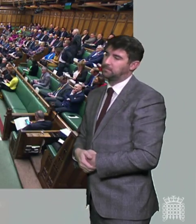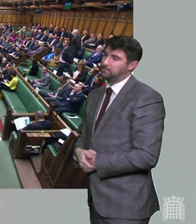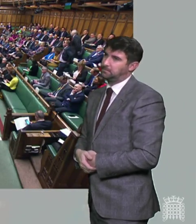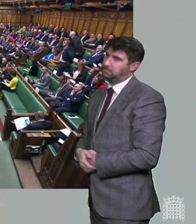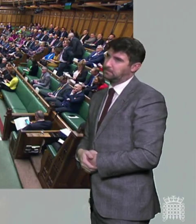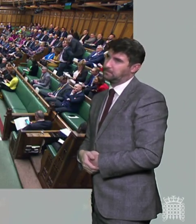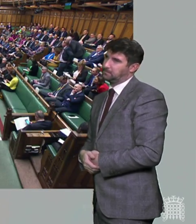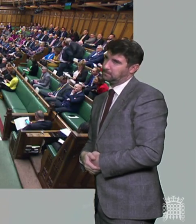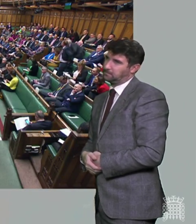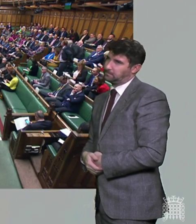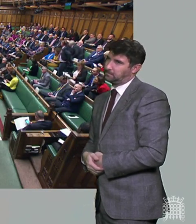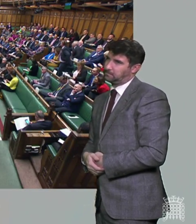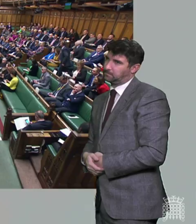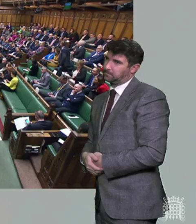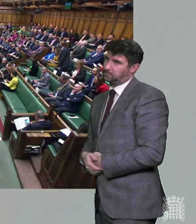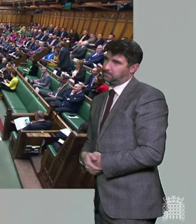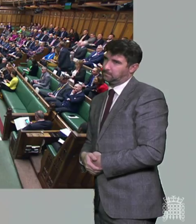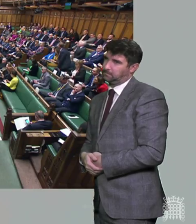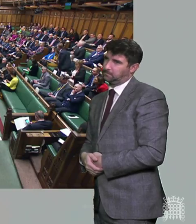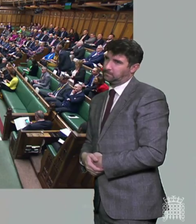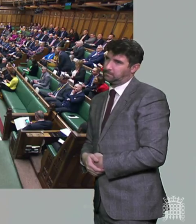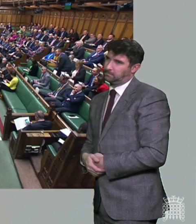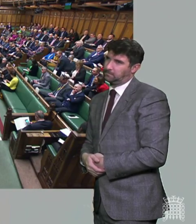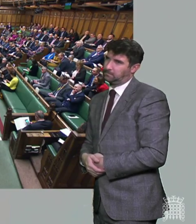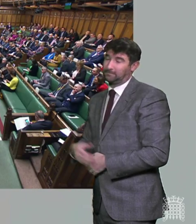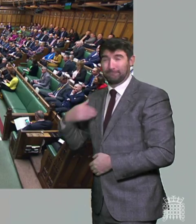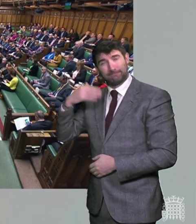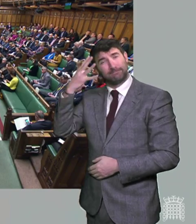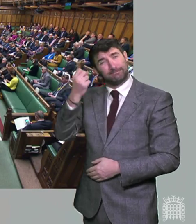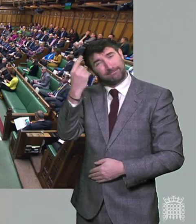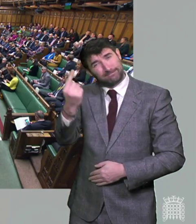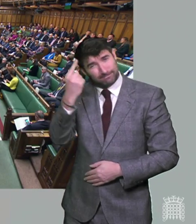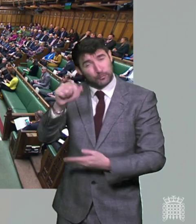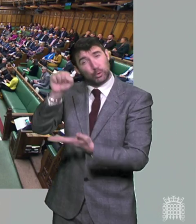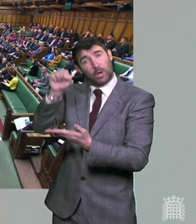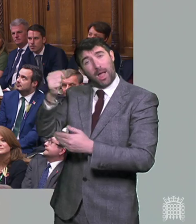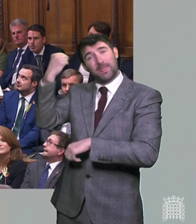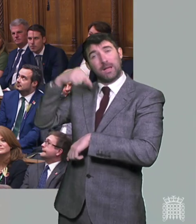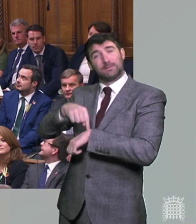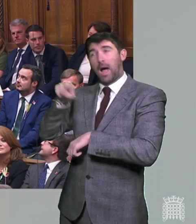Both myself and many of my constituents remember fondly the Prime Minister’s visit to Ipswich when he was Chancellor of the Exchequer.